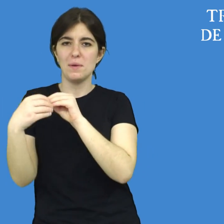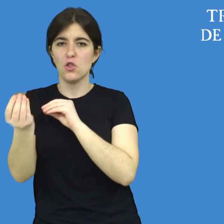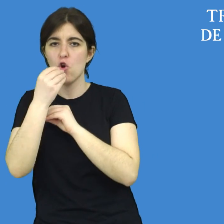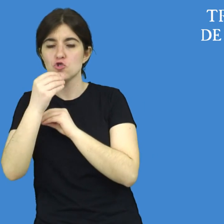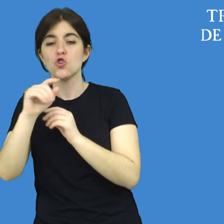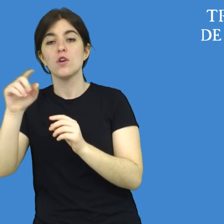comer